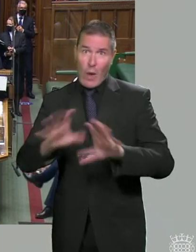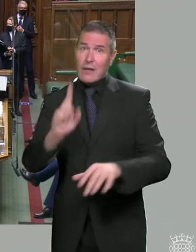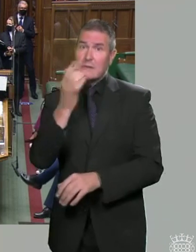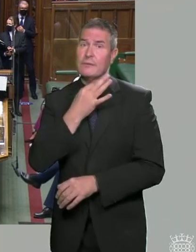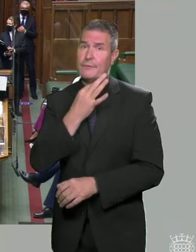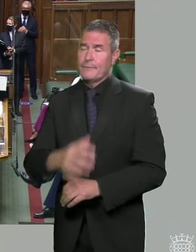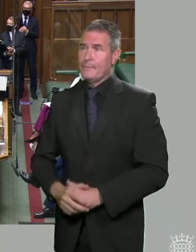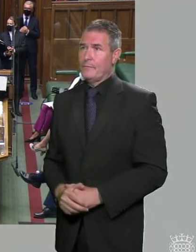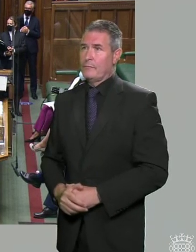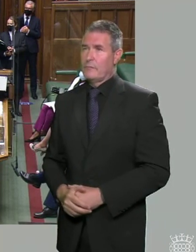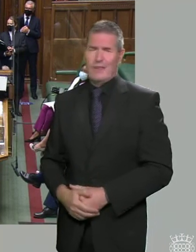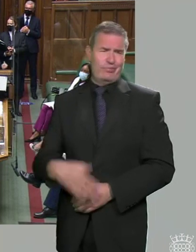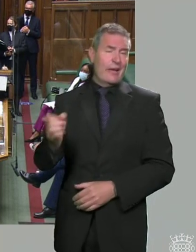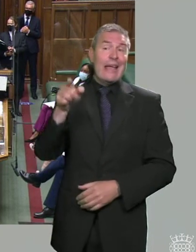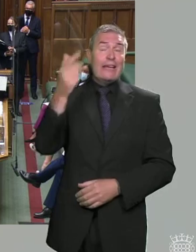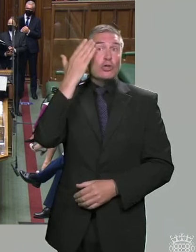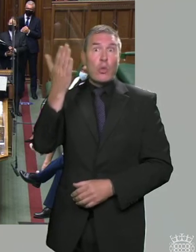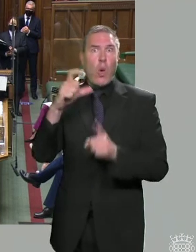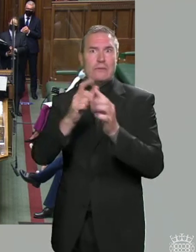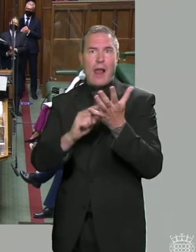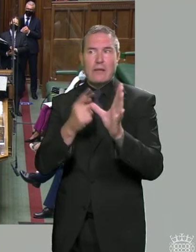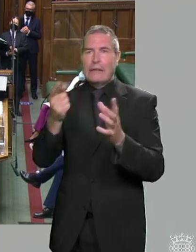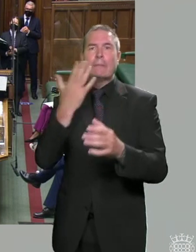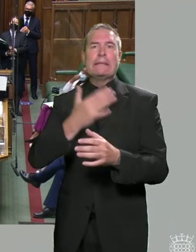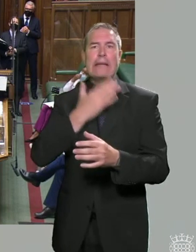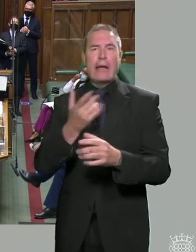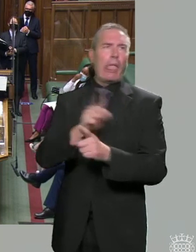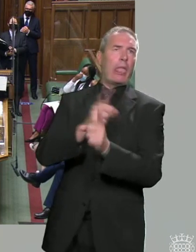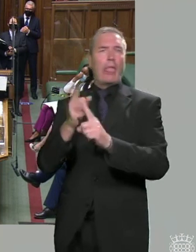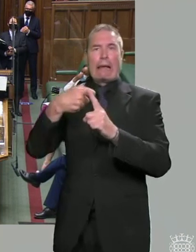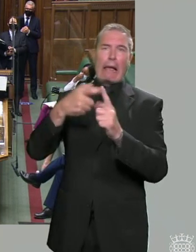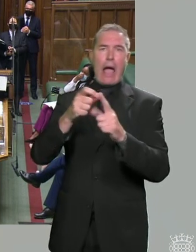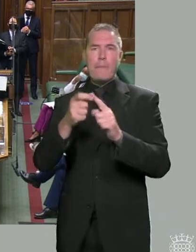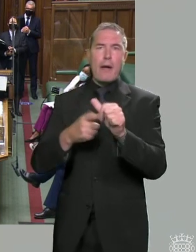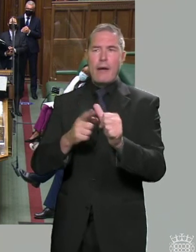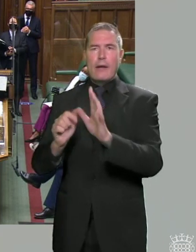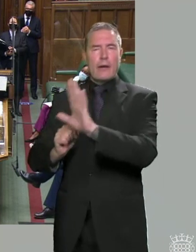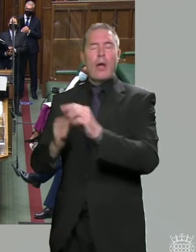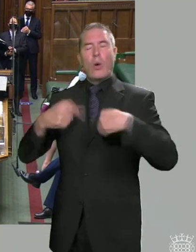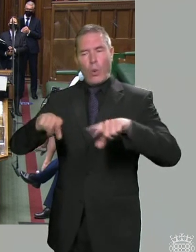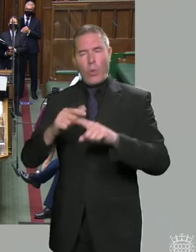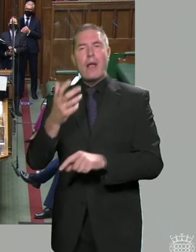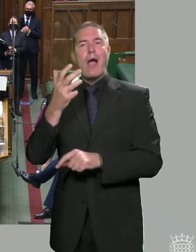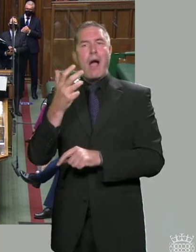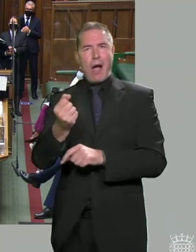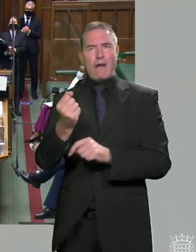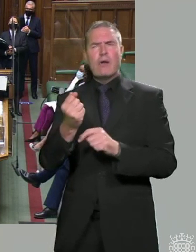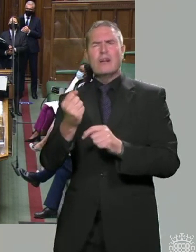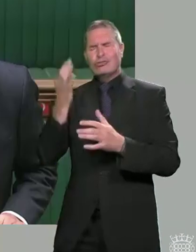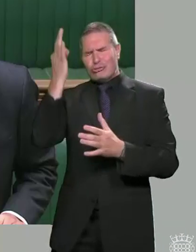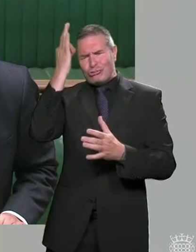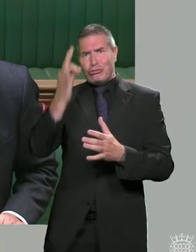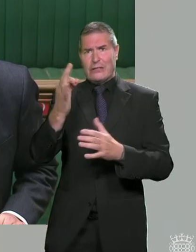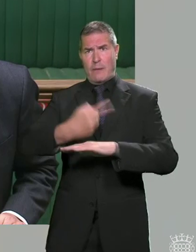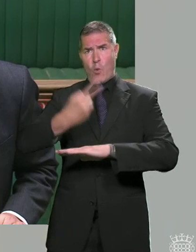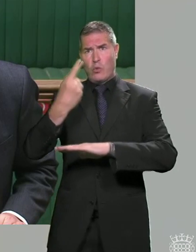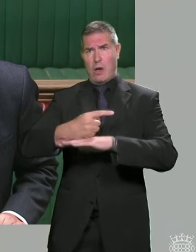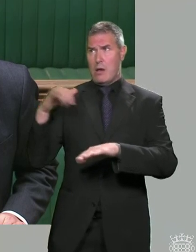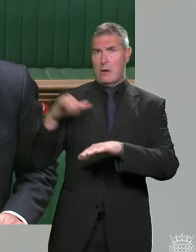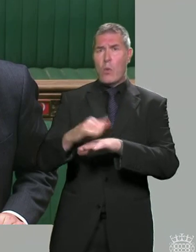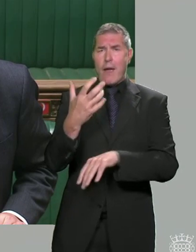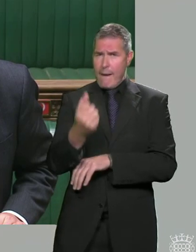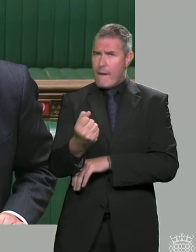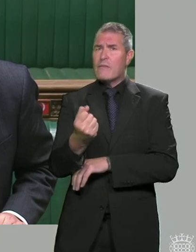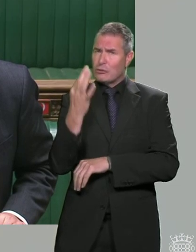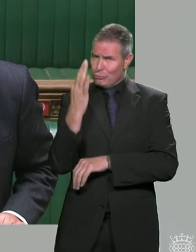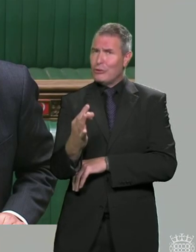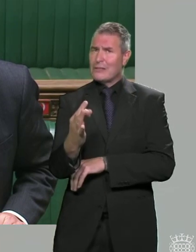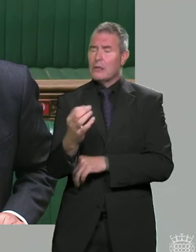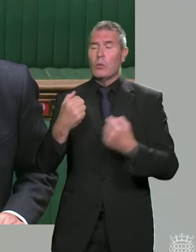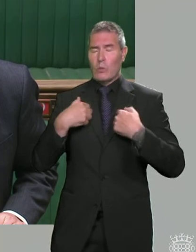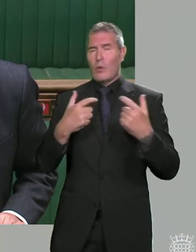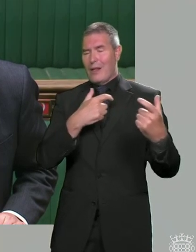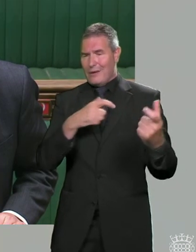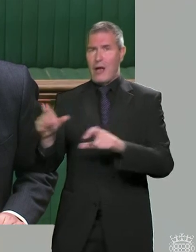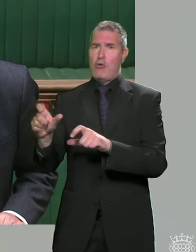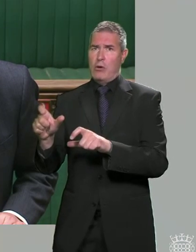The right honourable and learned Gentleman does not even know what the delta variant is. We have the toughest border measures anywhere in the world, and we will continue.